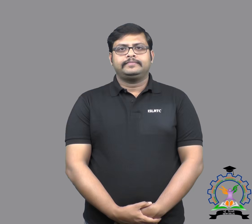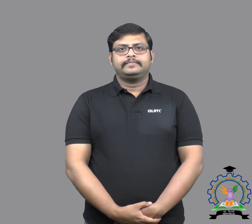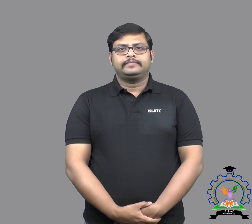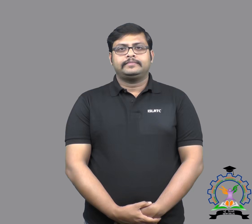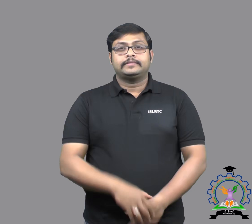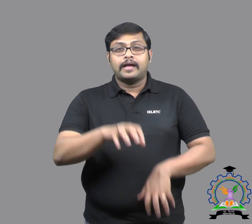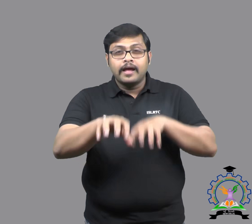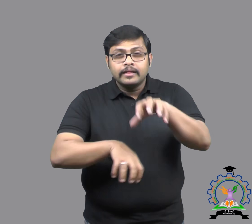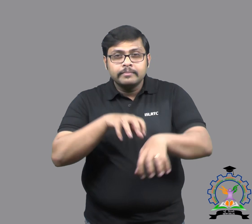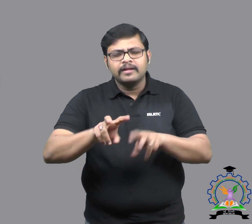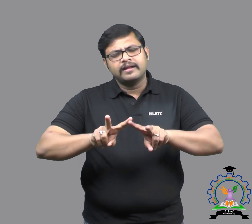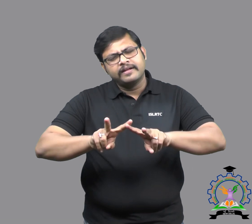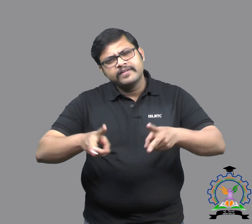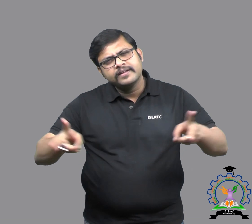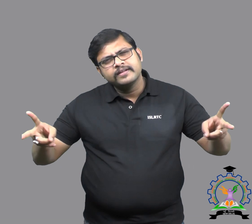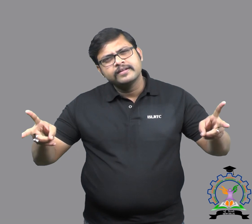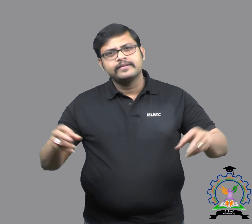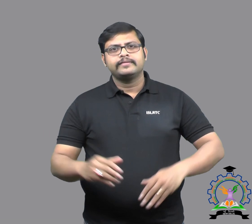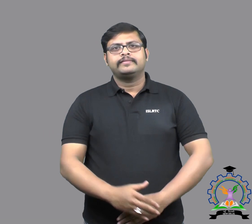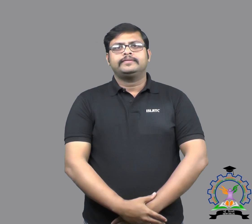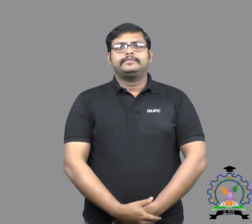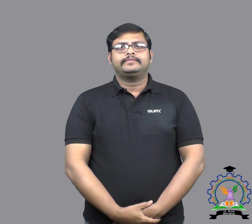Animals